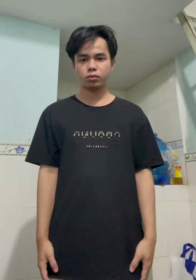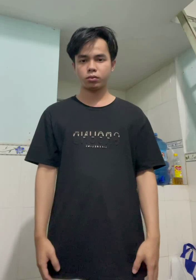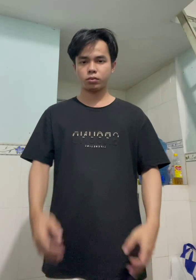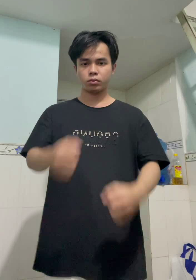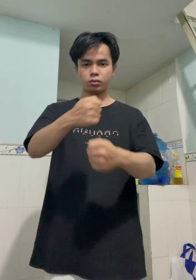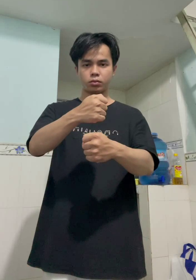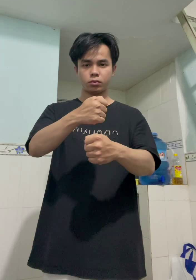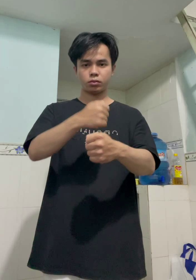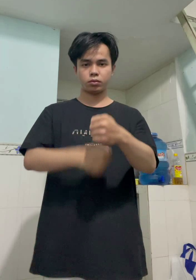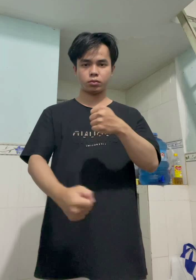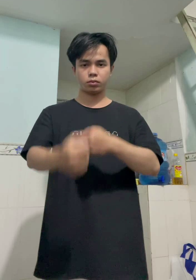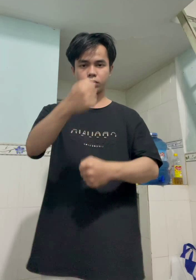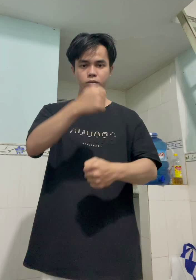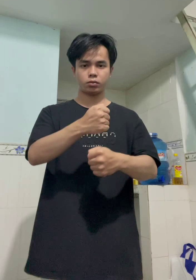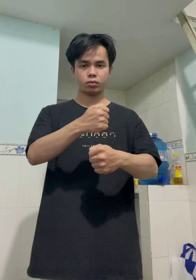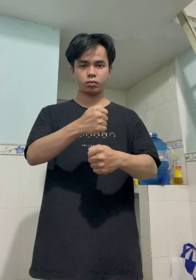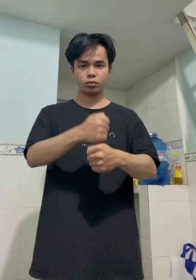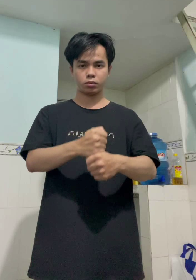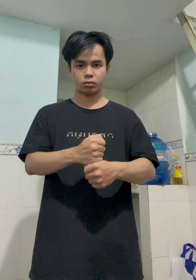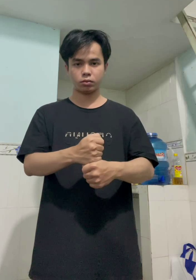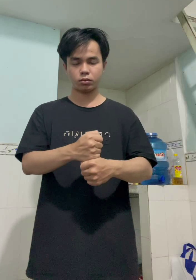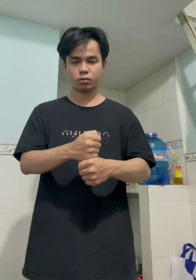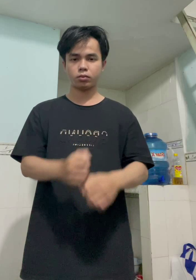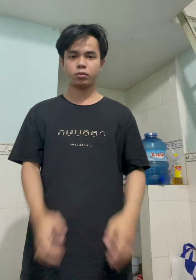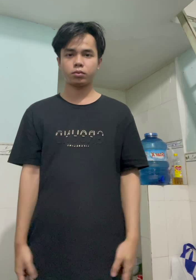nam